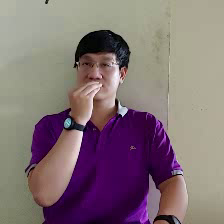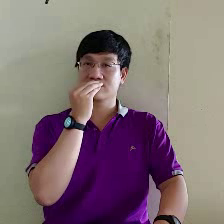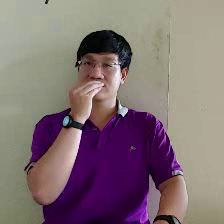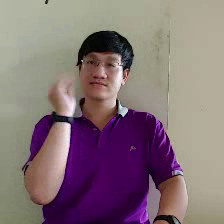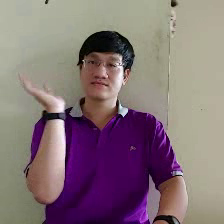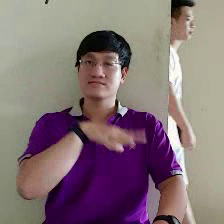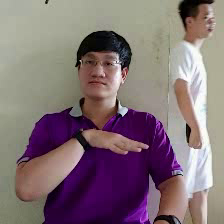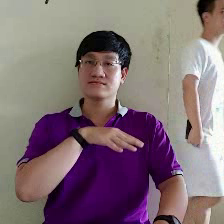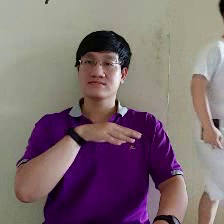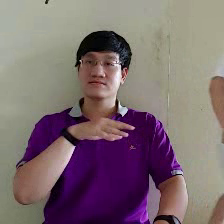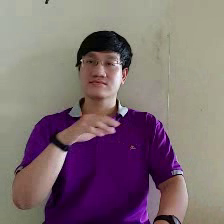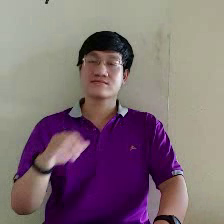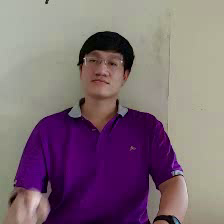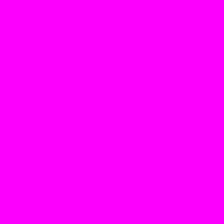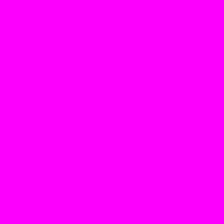Nói xấu